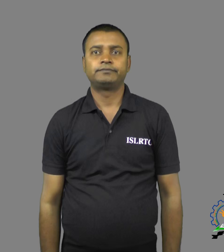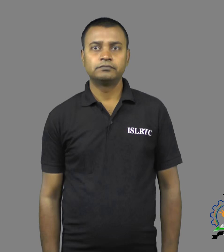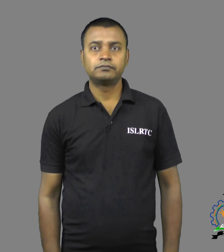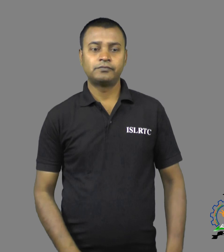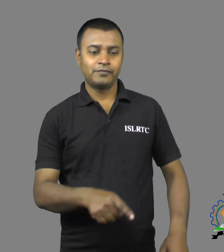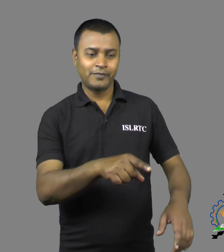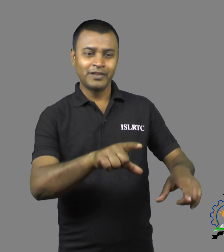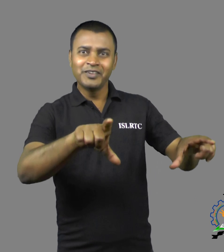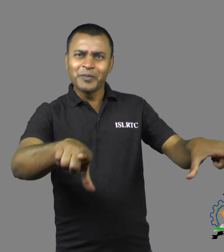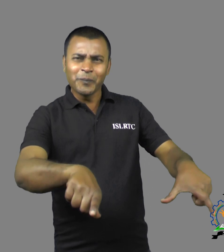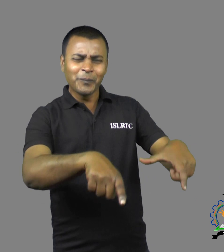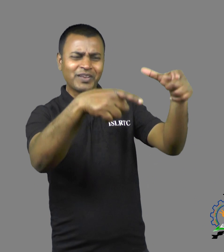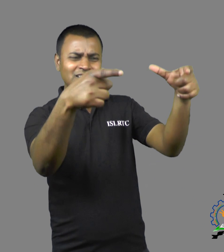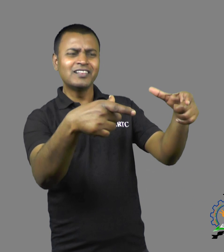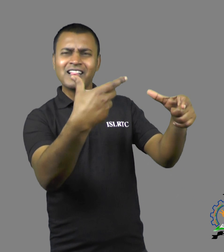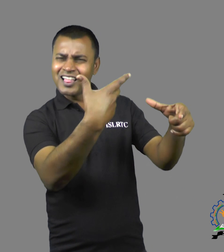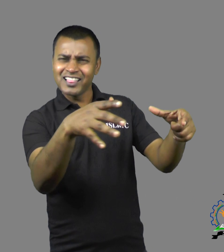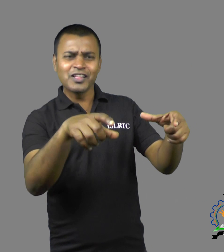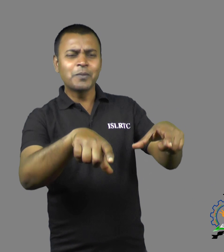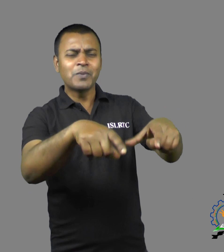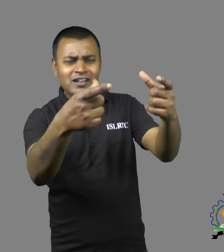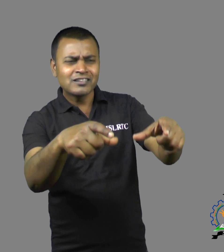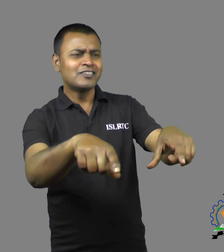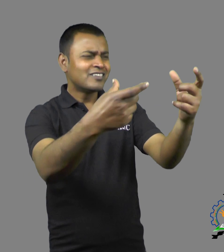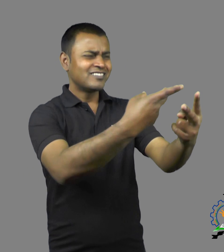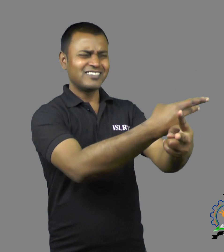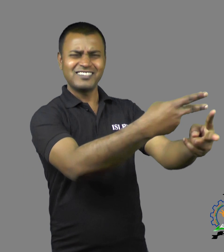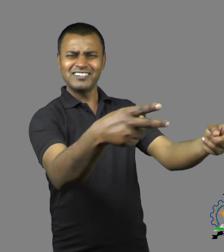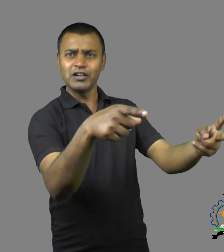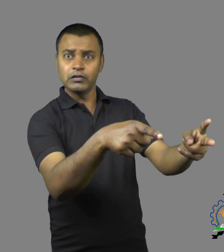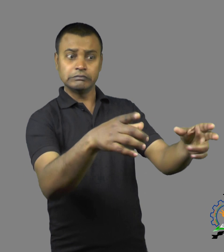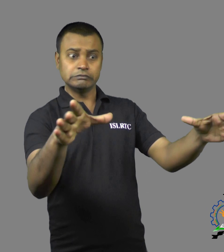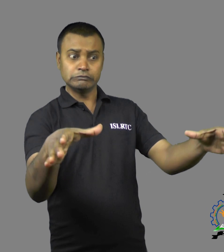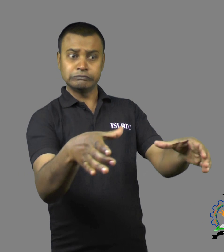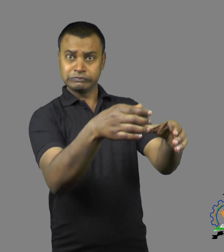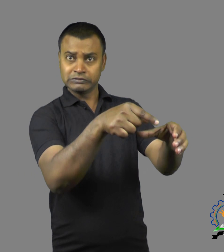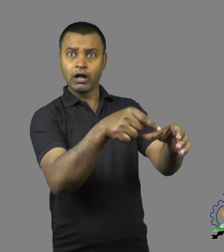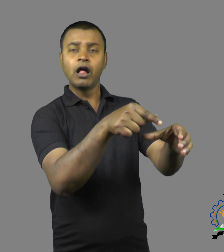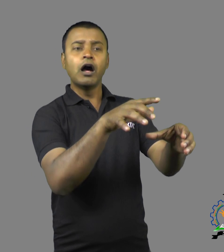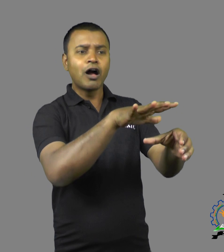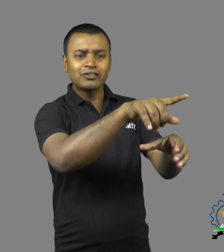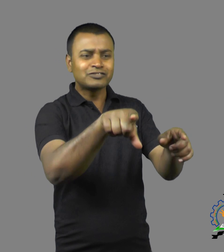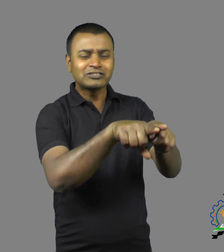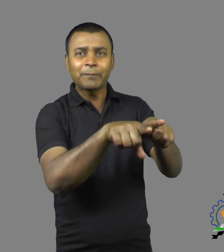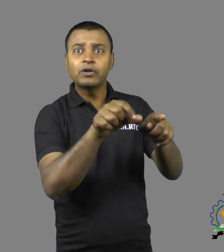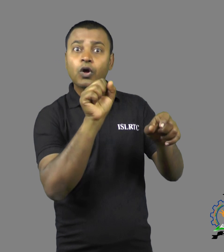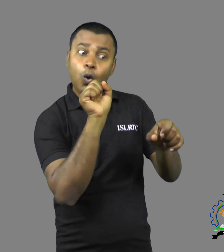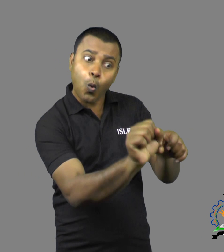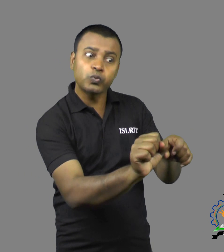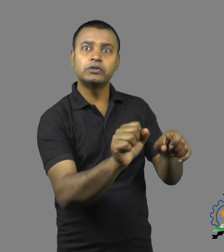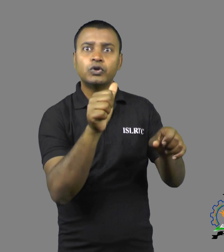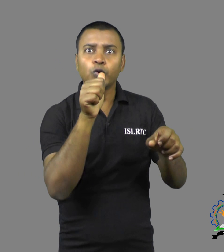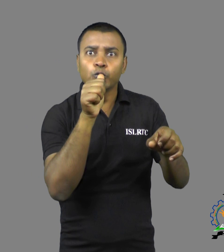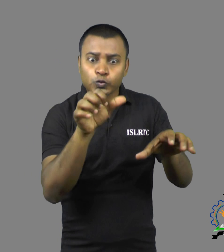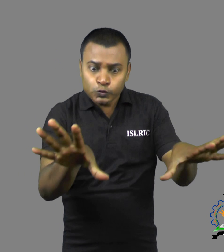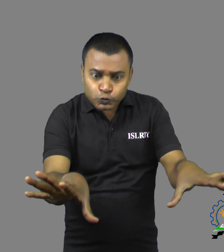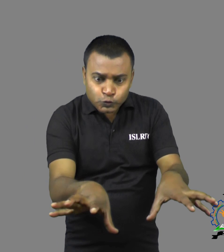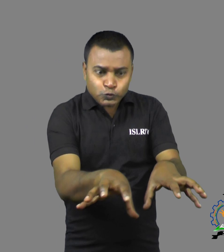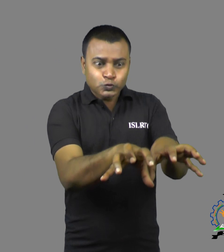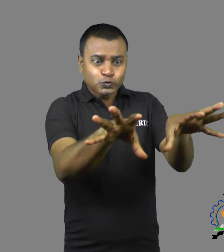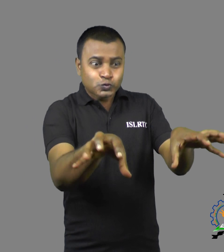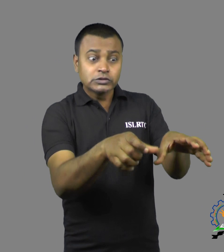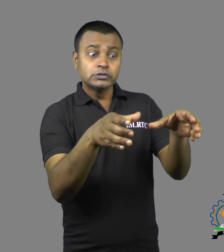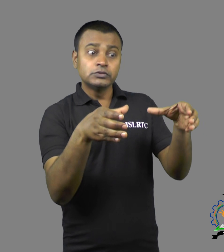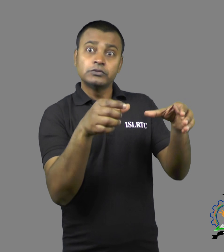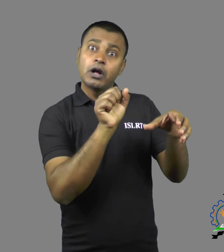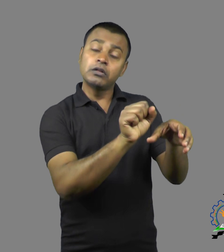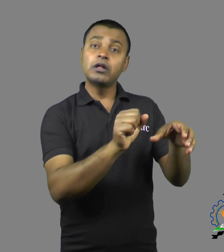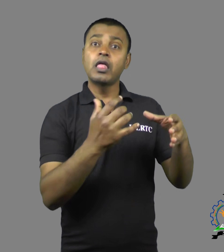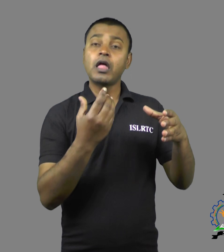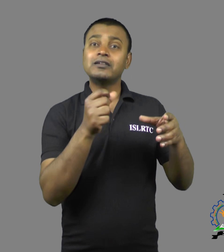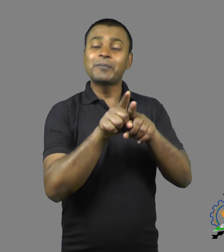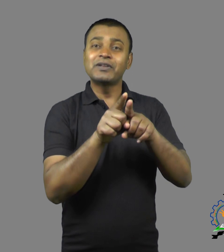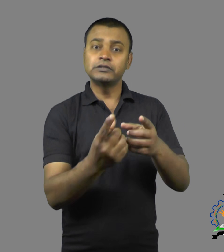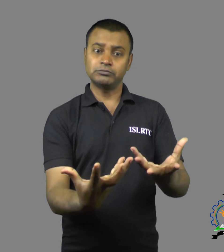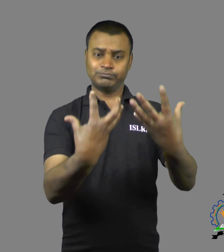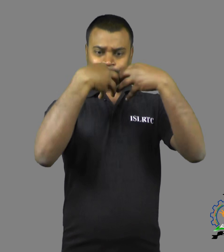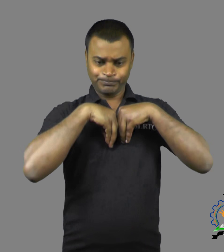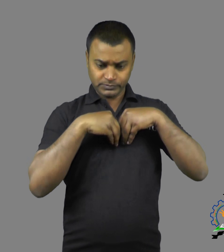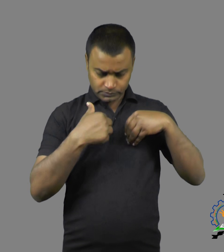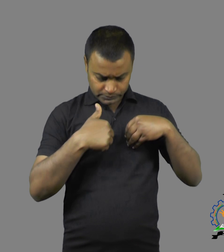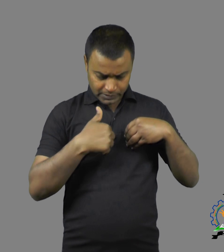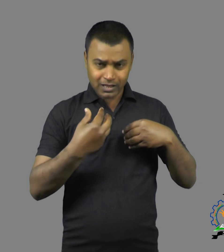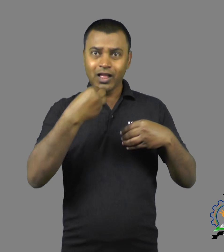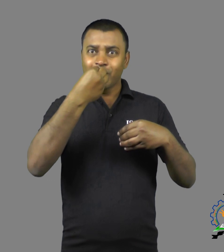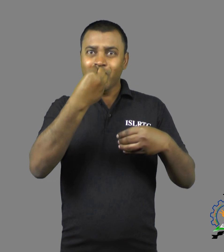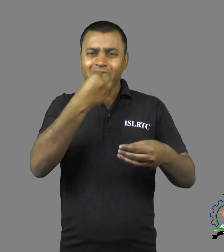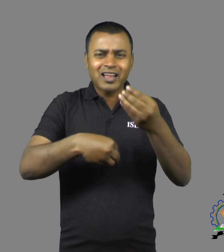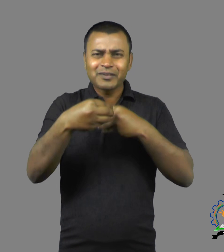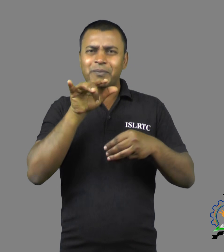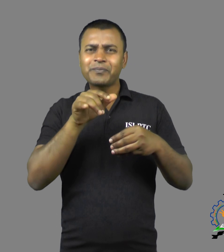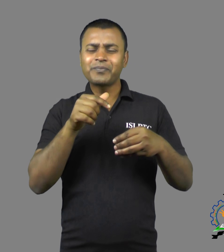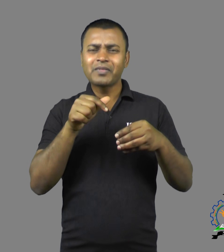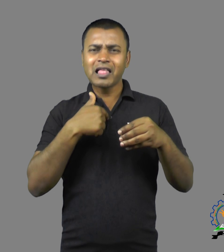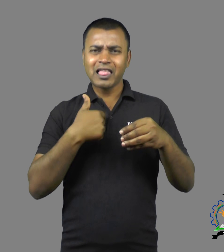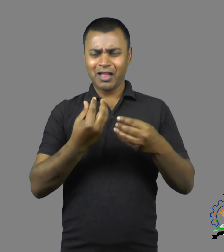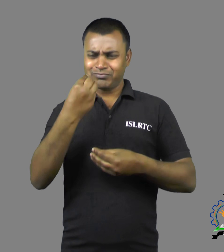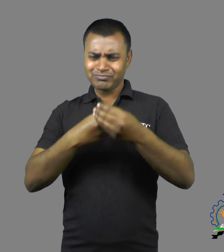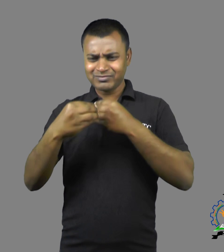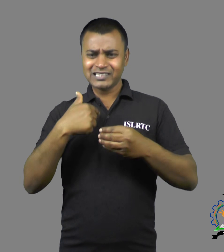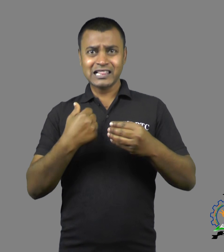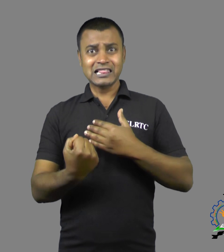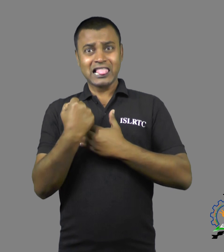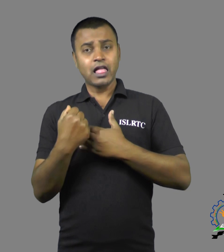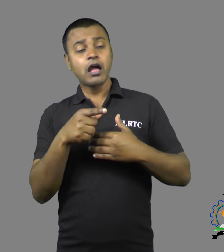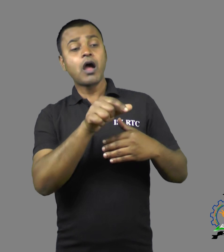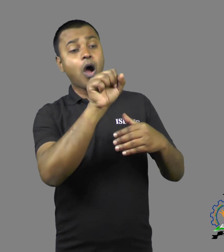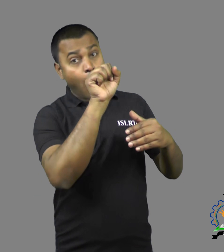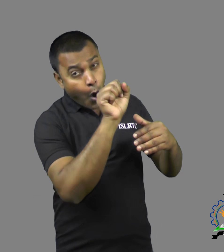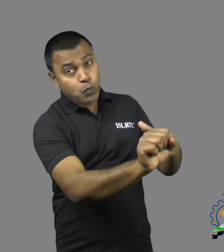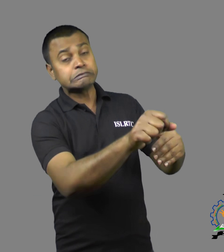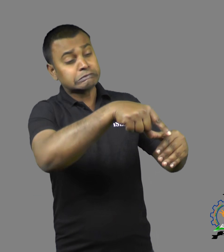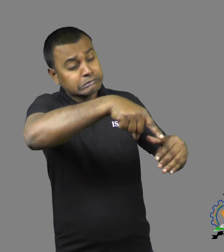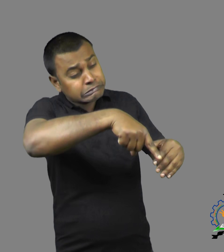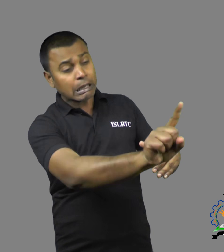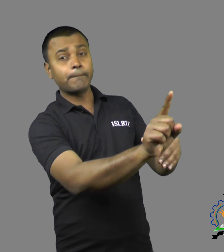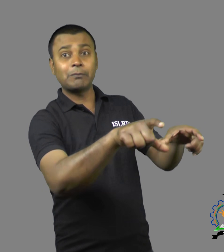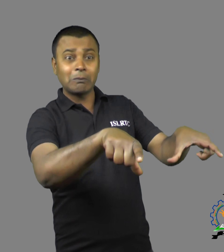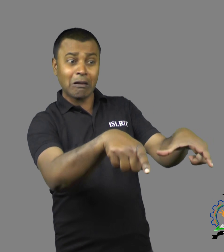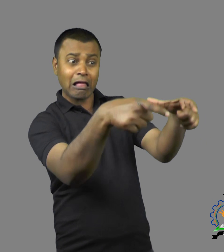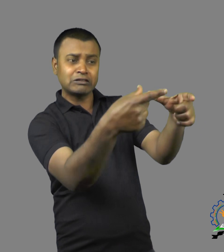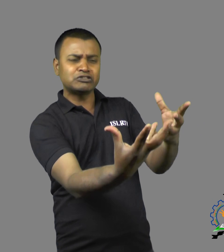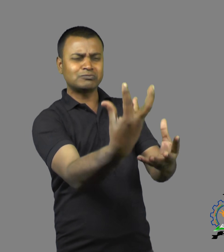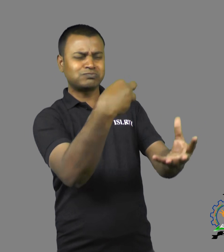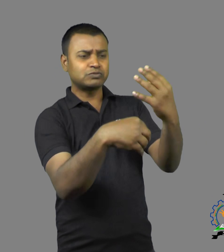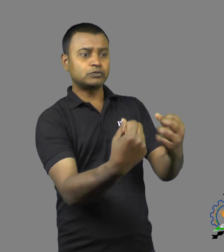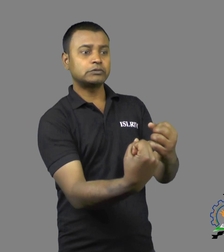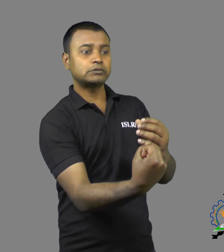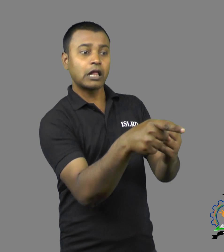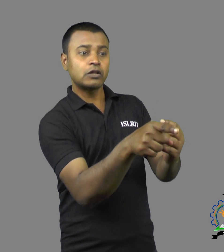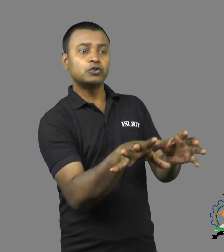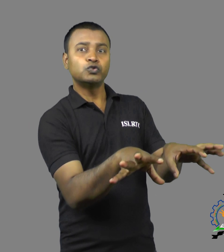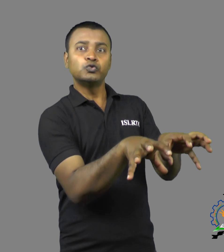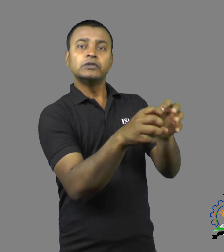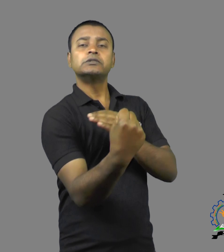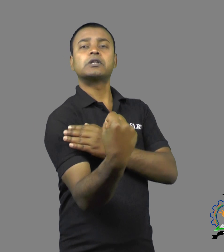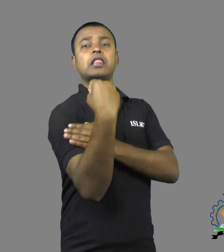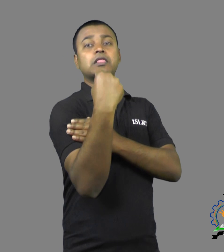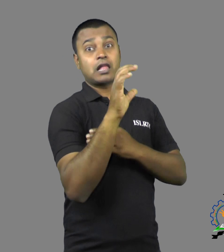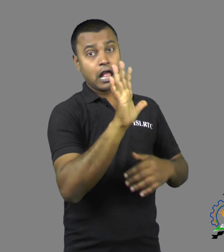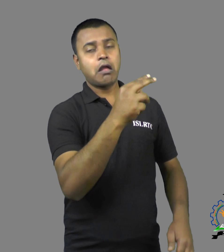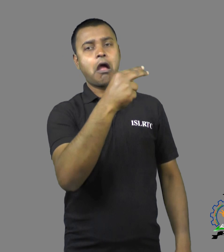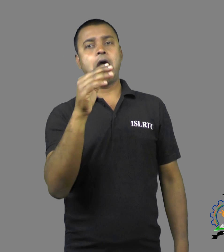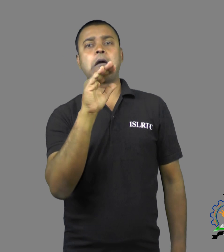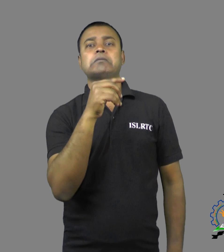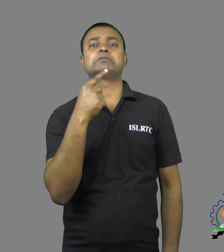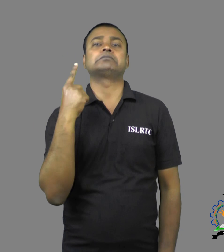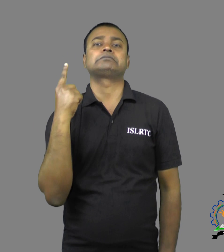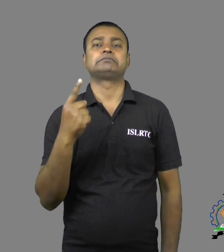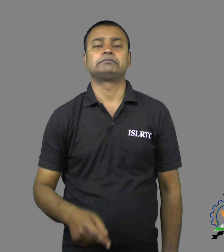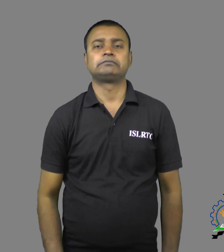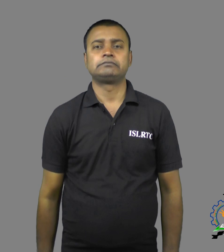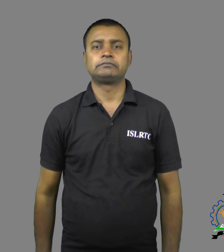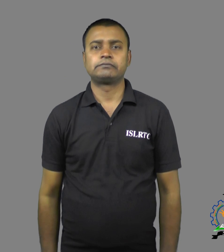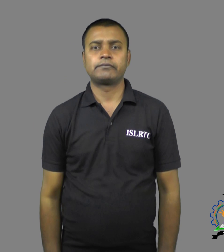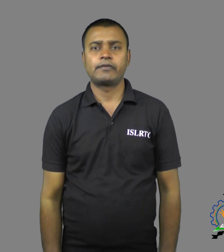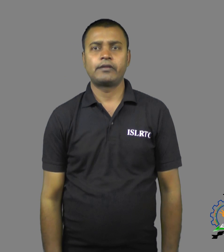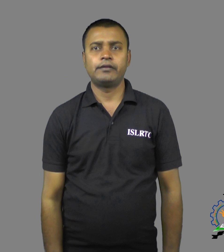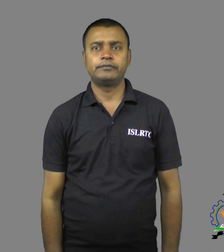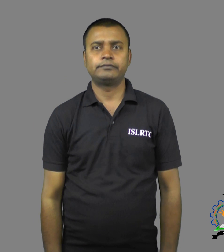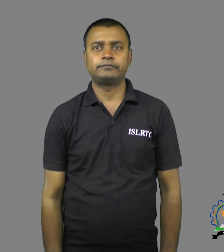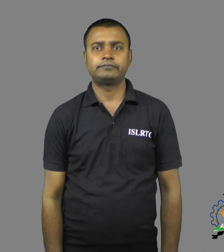Autotrophic